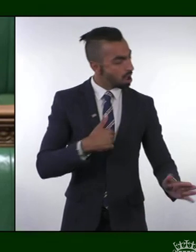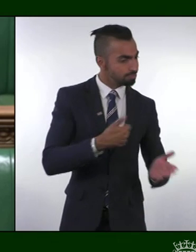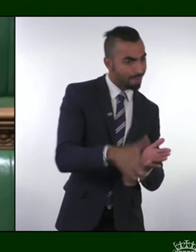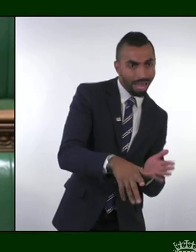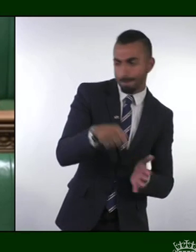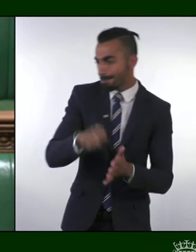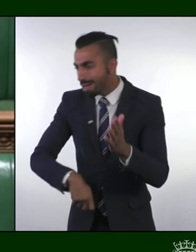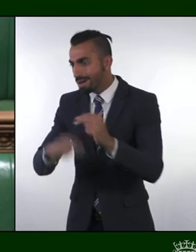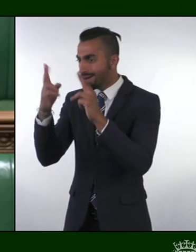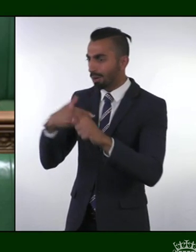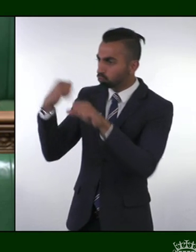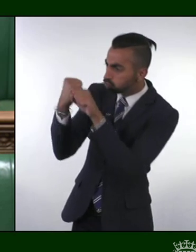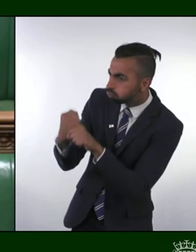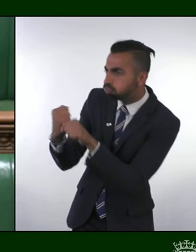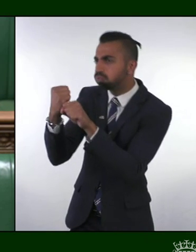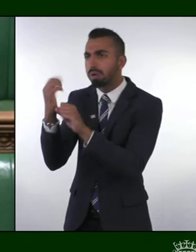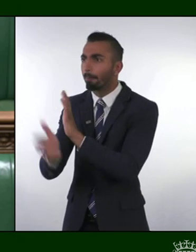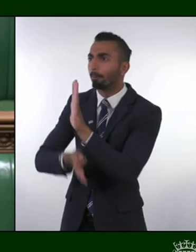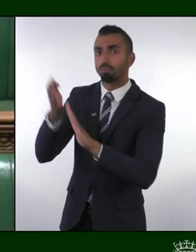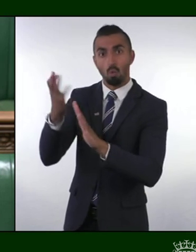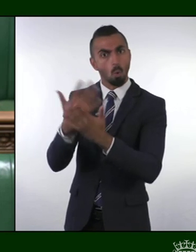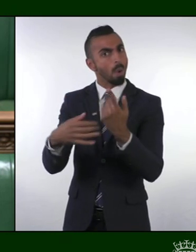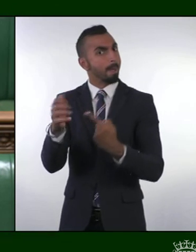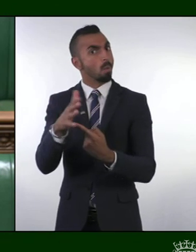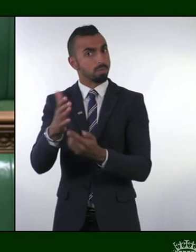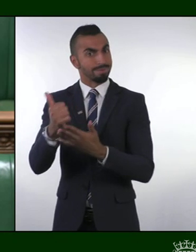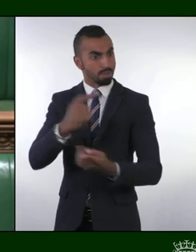That will drive growth. That will create jobs.